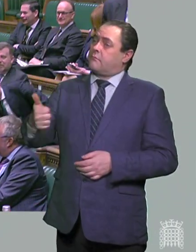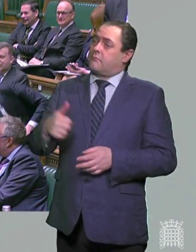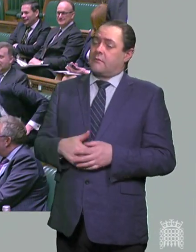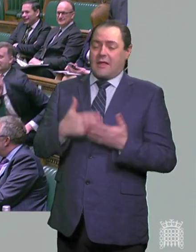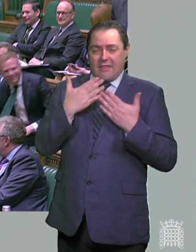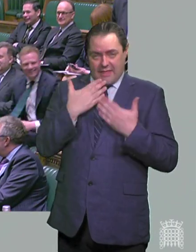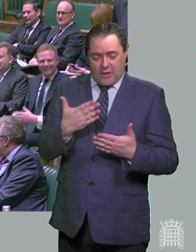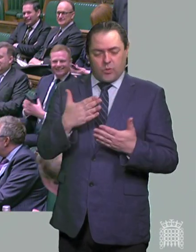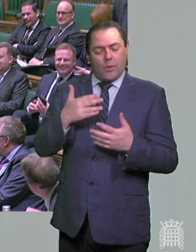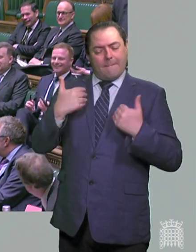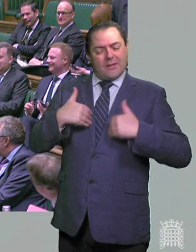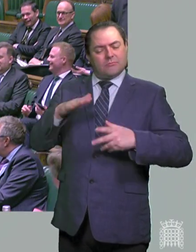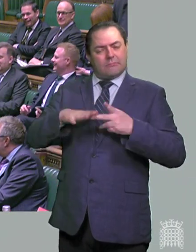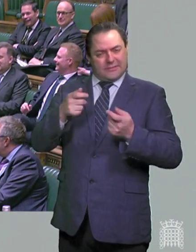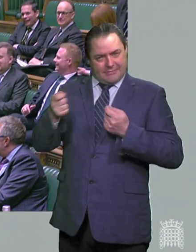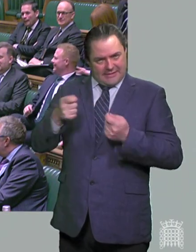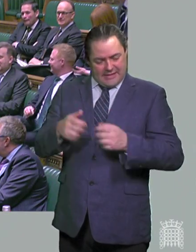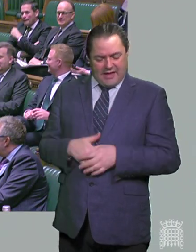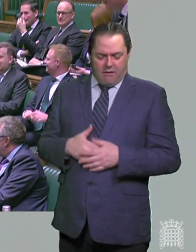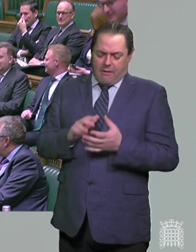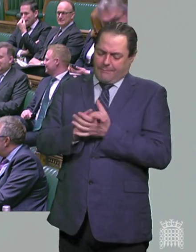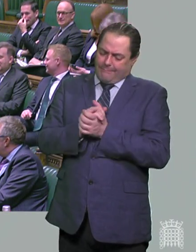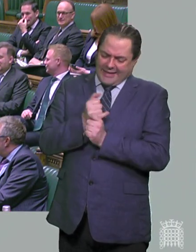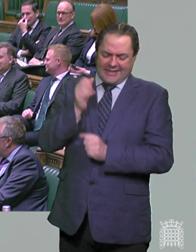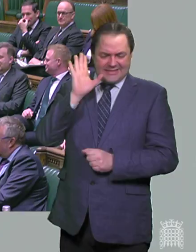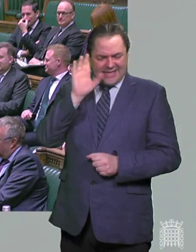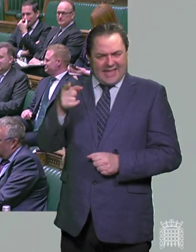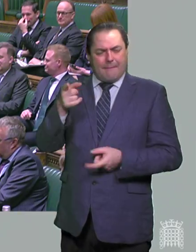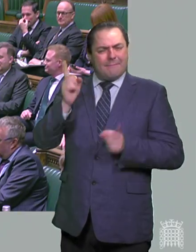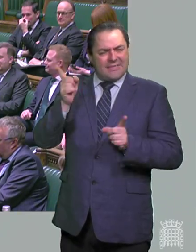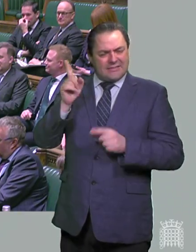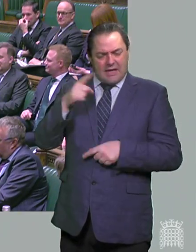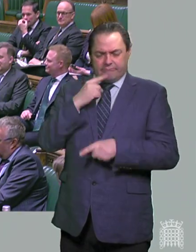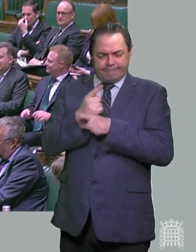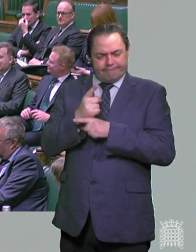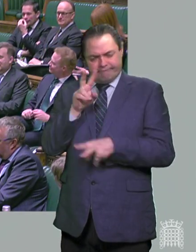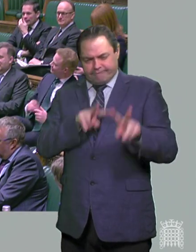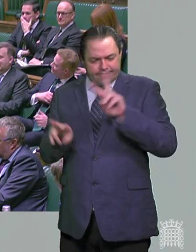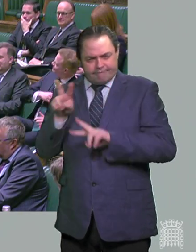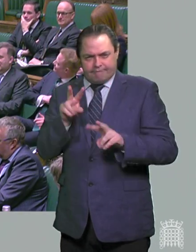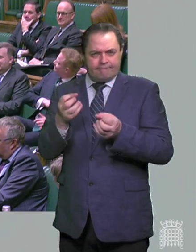I am delighted to hear the Secretary of State’s assessment.